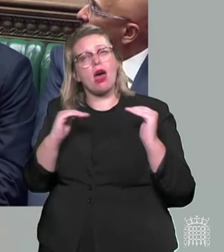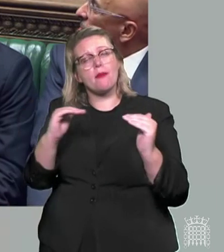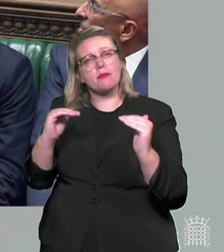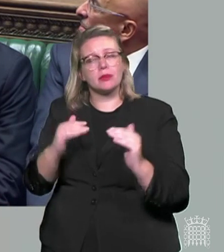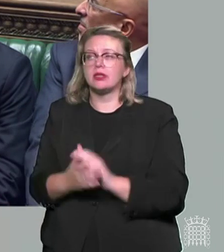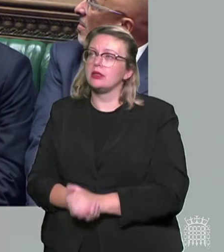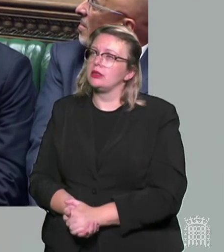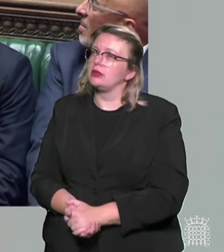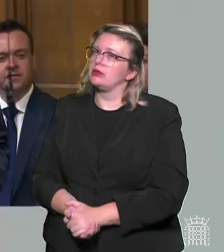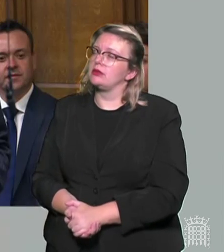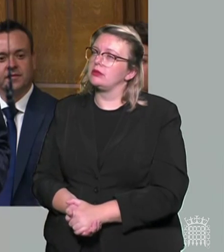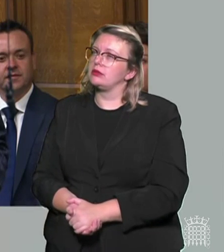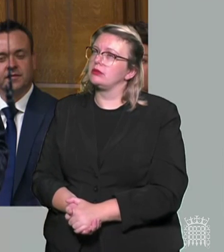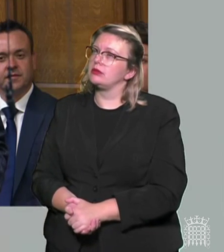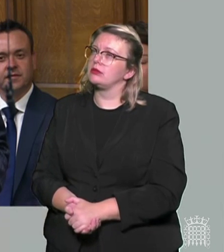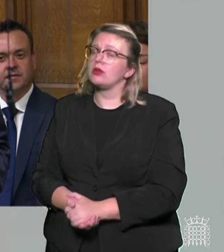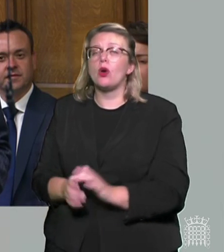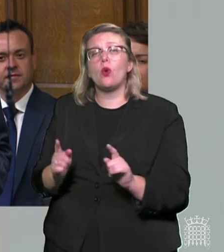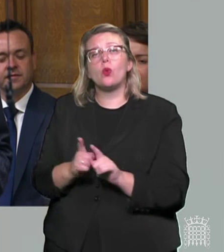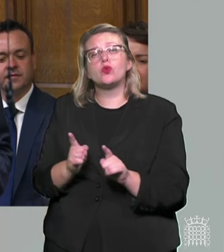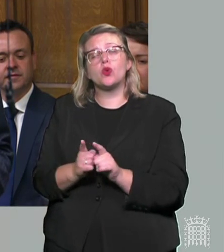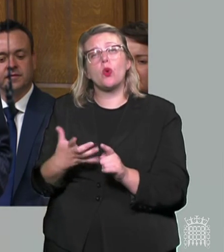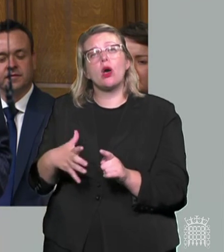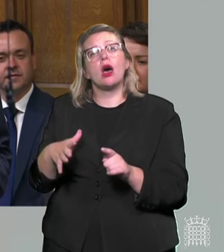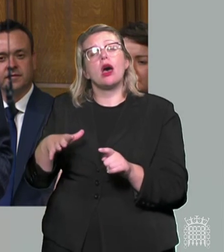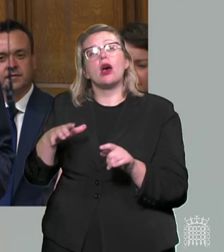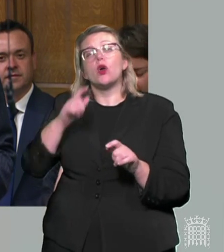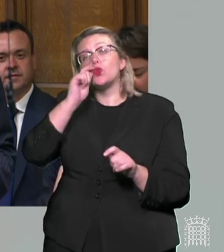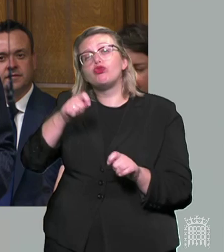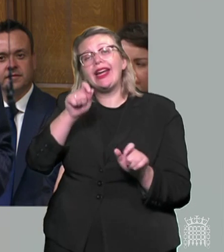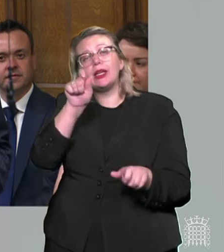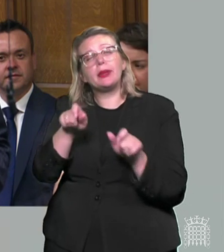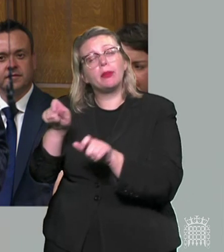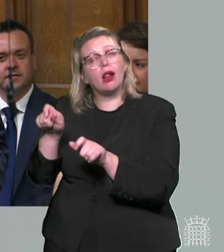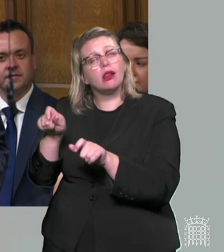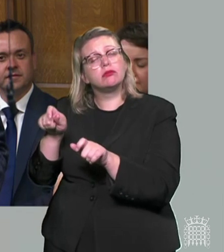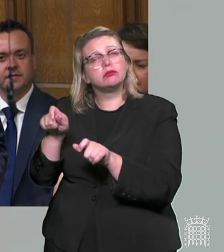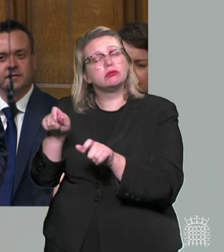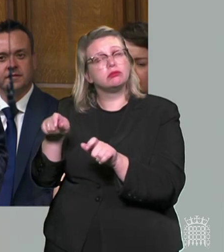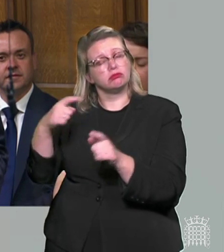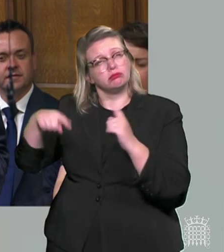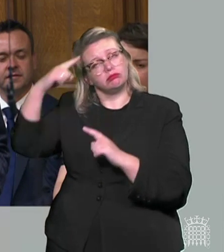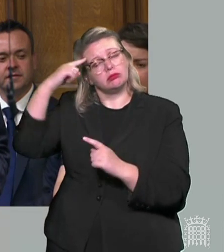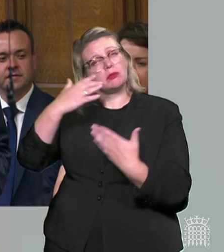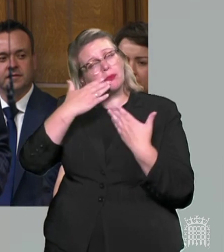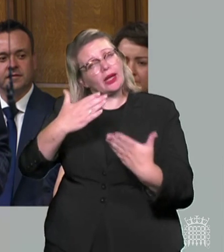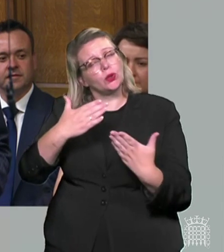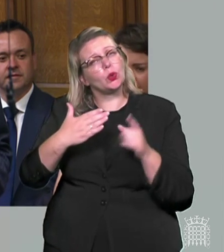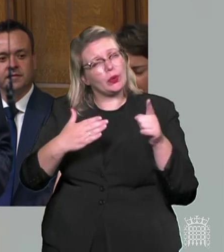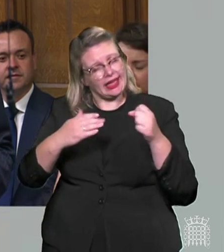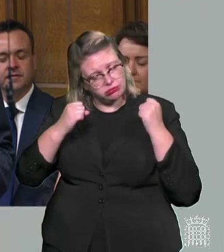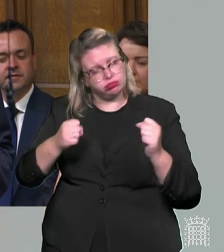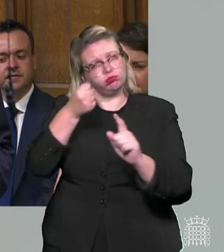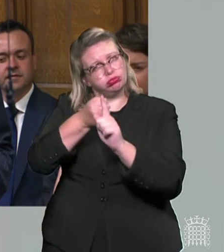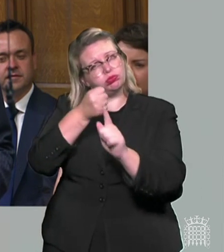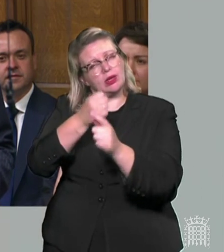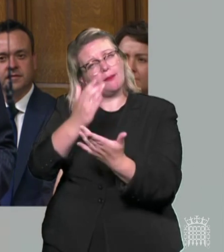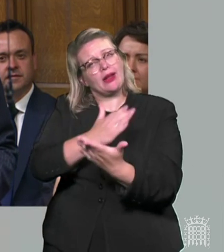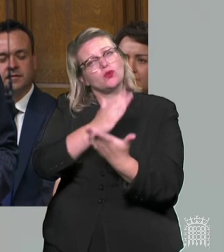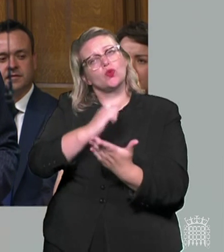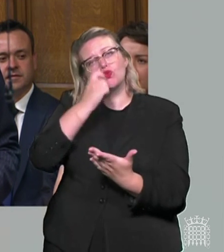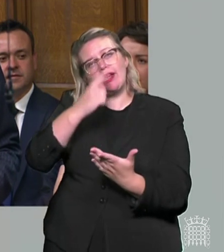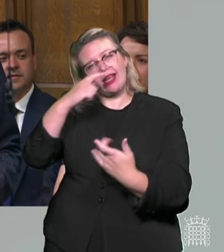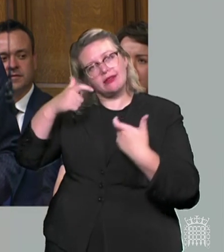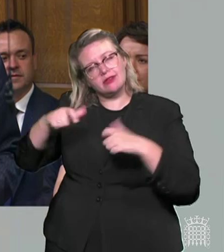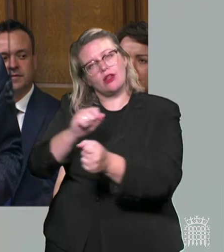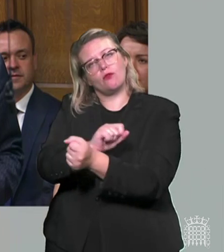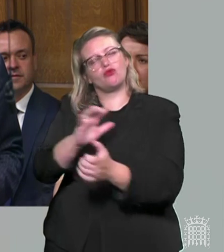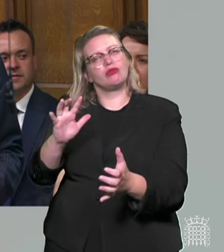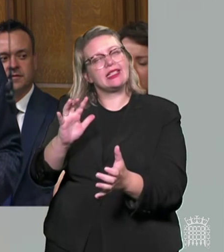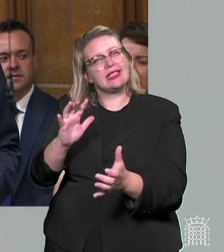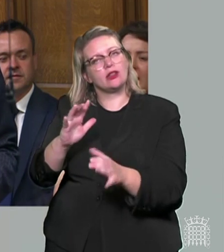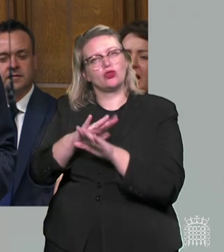And most of all, on behalf of the people of Ukraine, may I thank him for holding high the torch of freedom and ensuring that that country is not a vassal state?